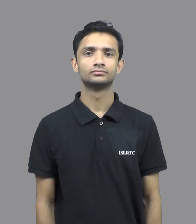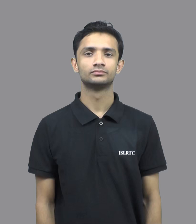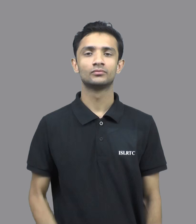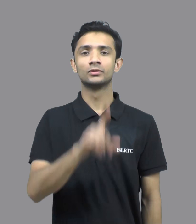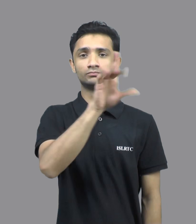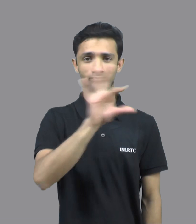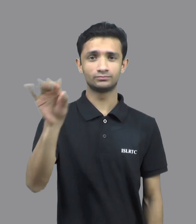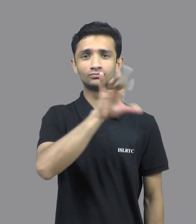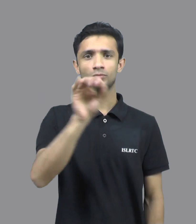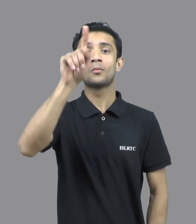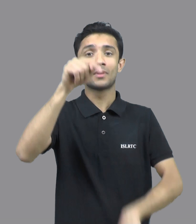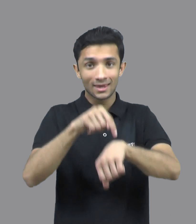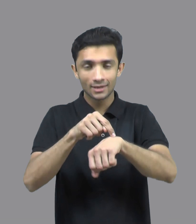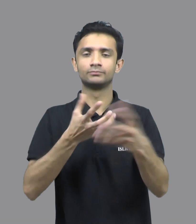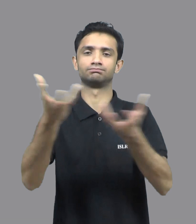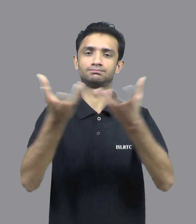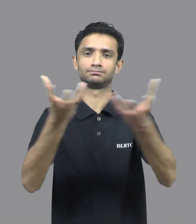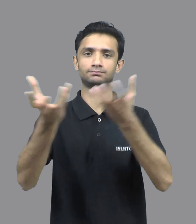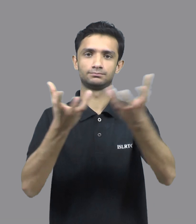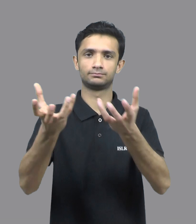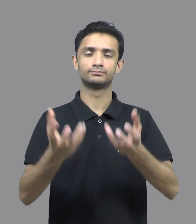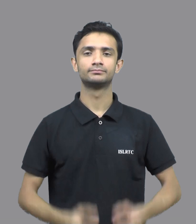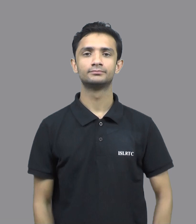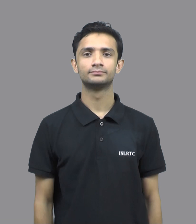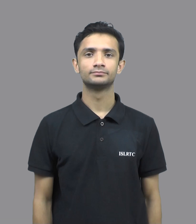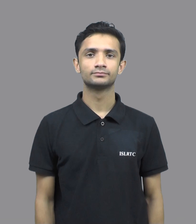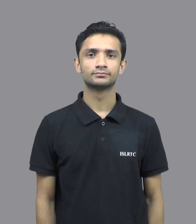Weekly Market